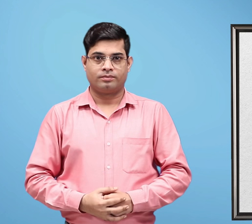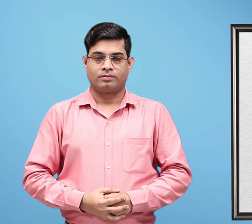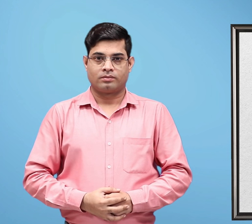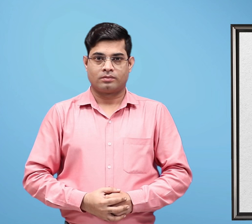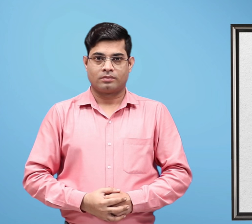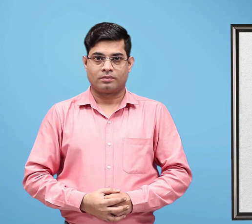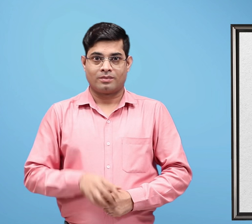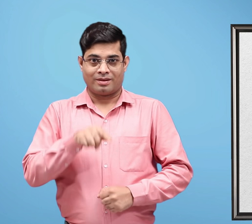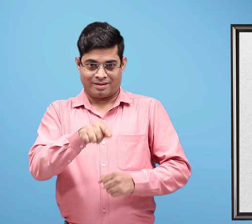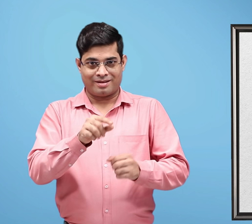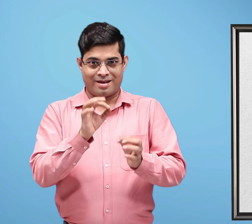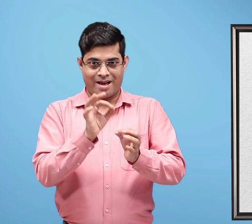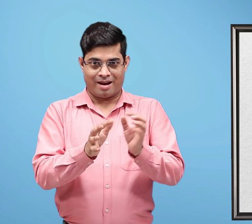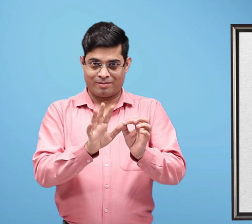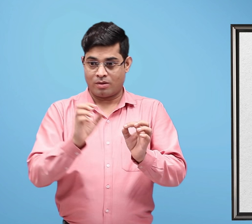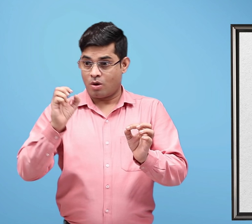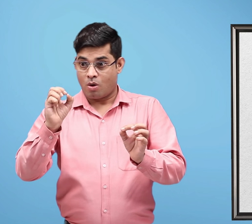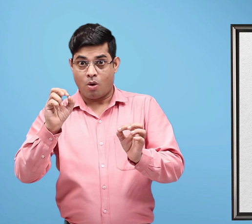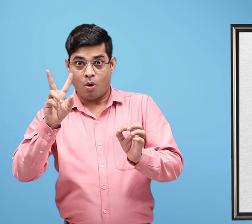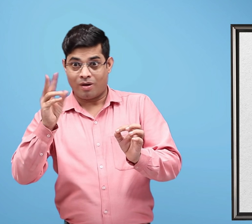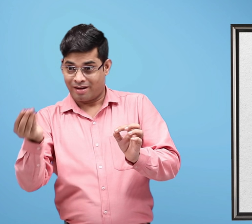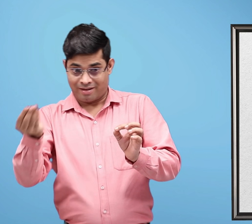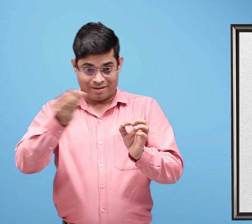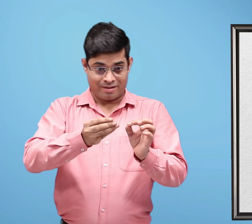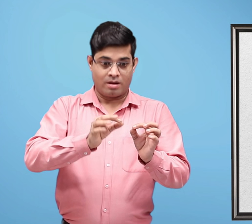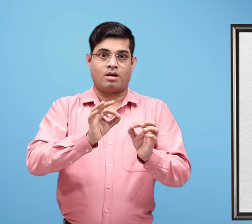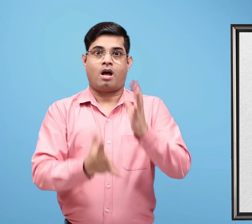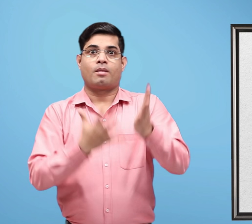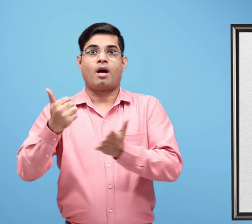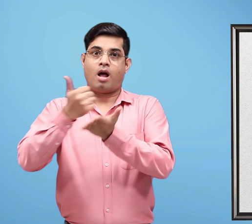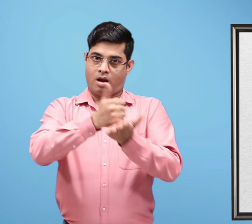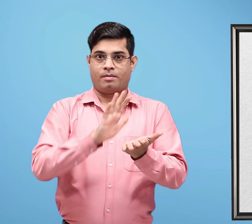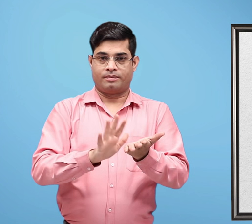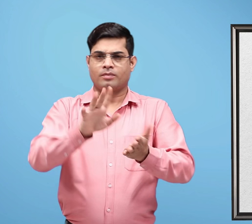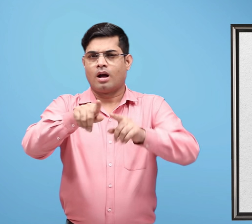Oxygen also supports burning.